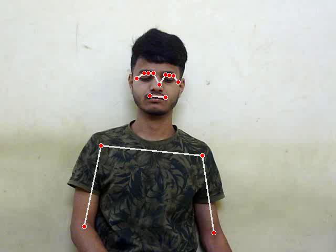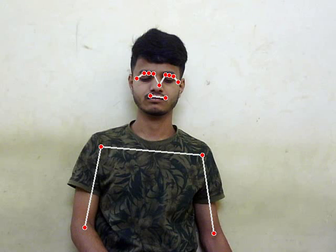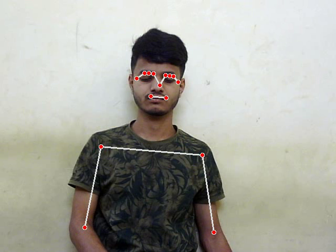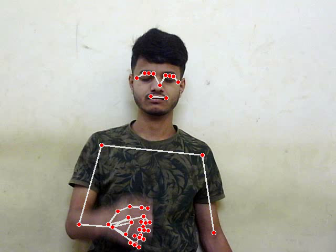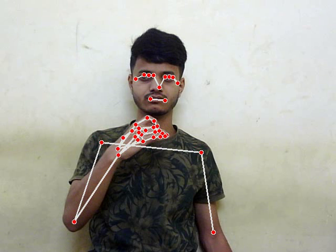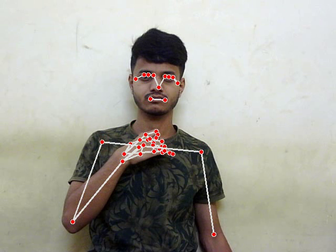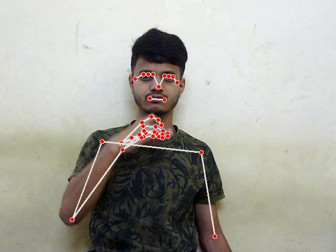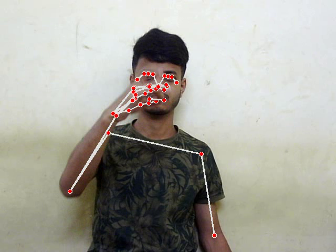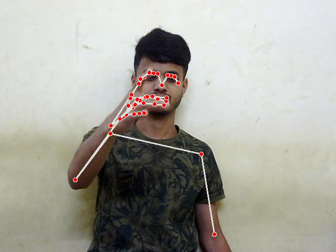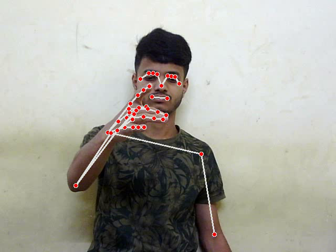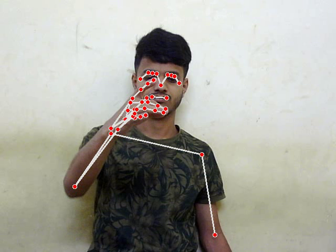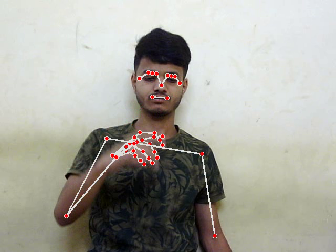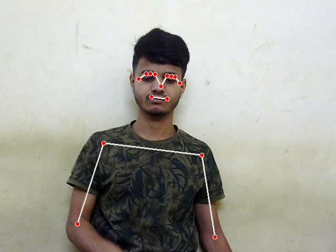like